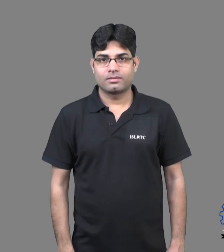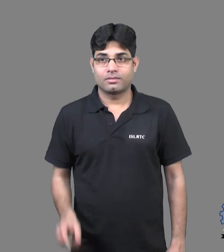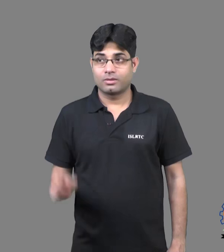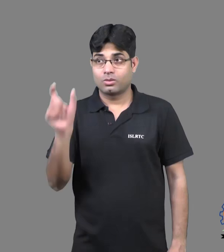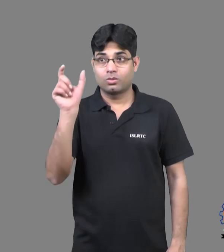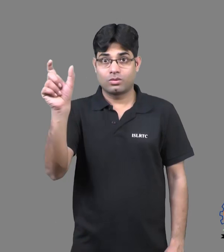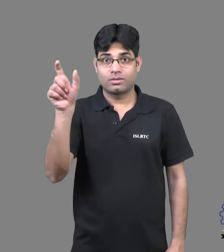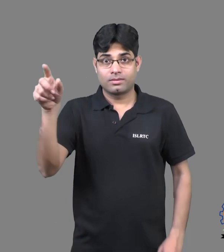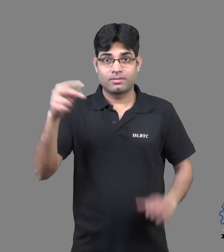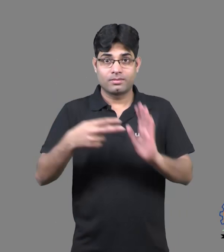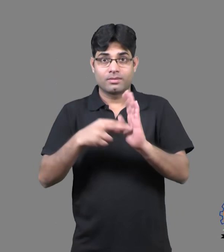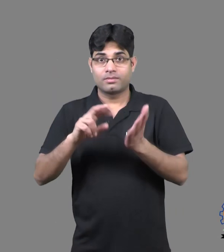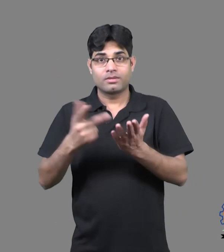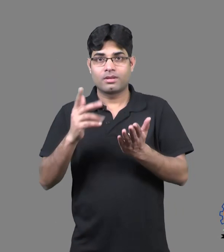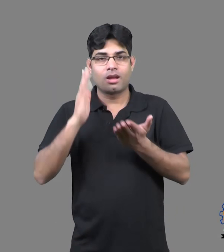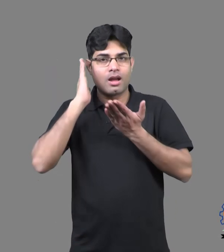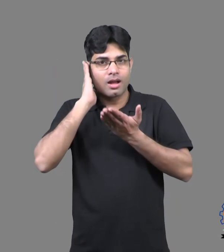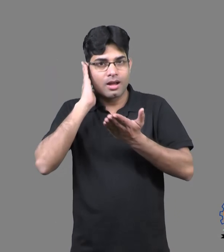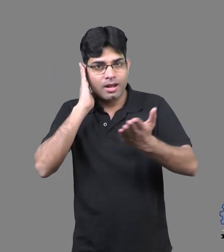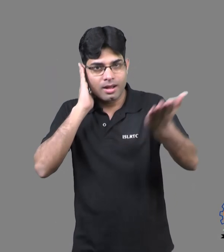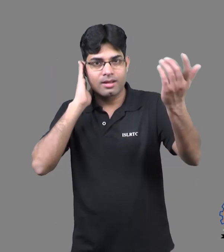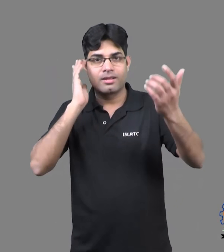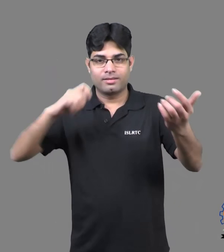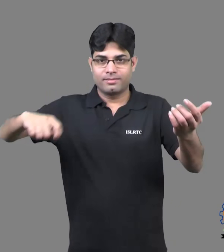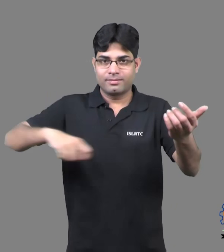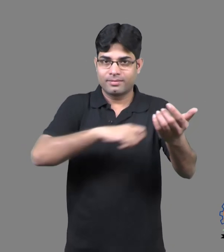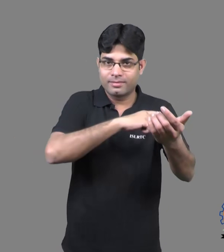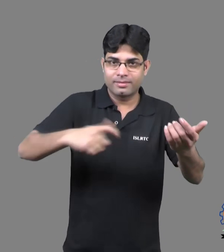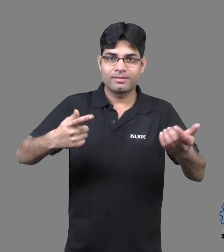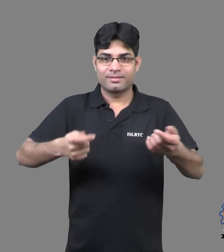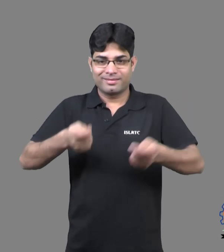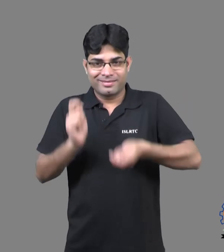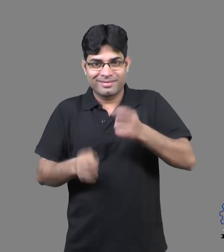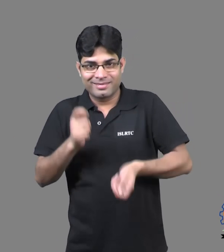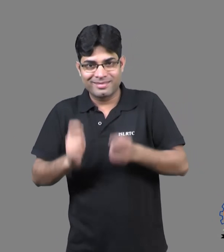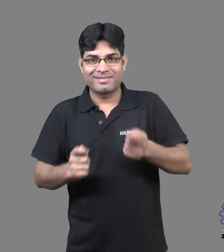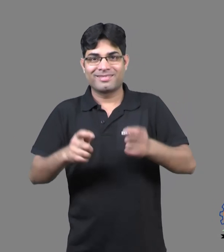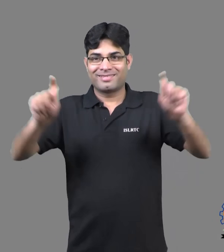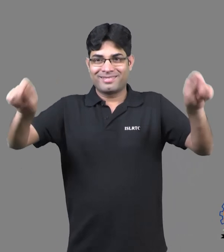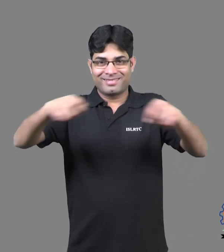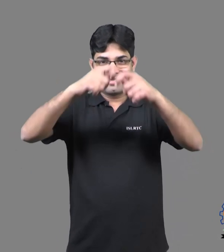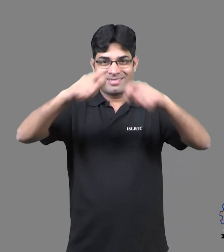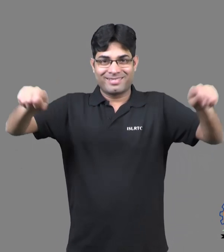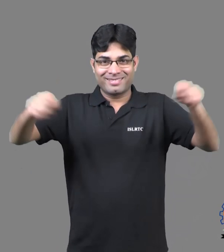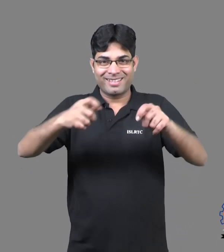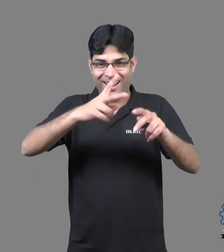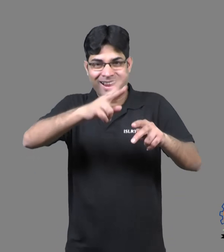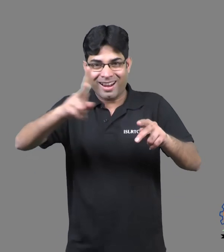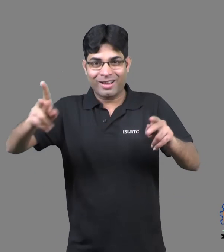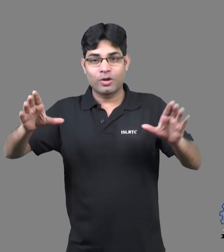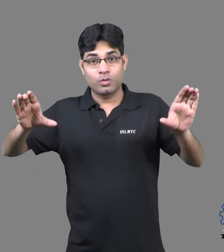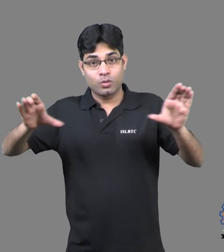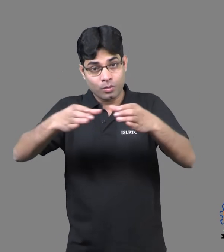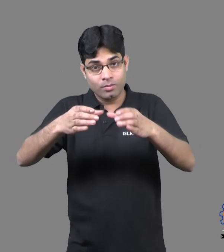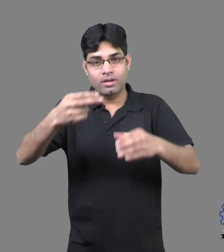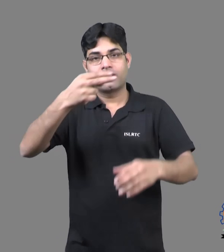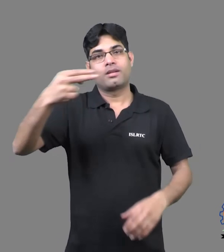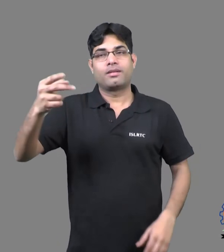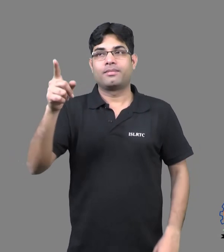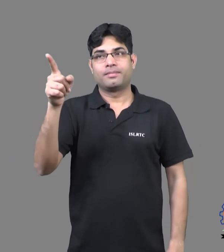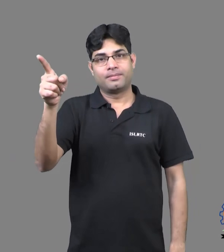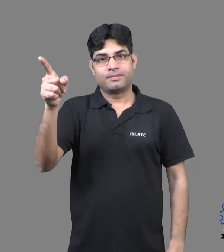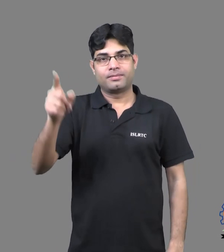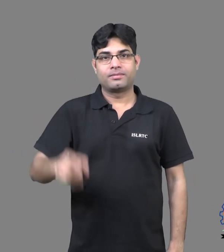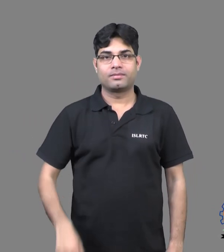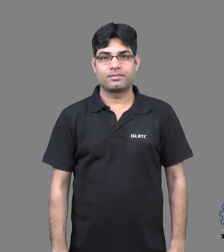Orchestra Ensemble Symphony